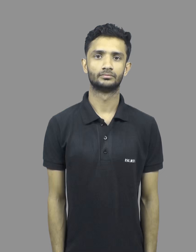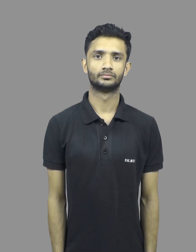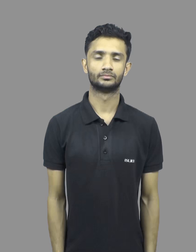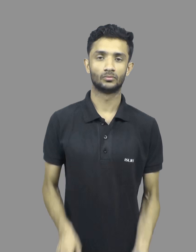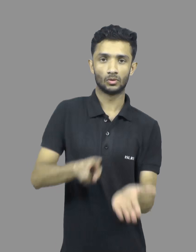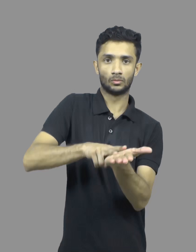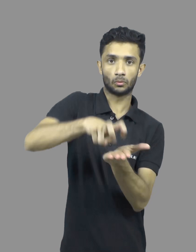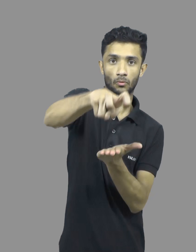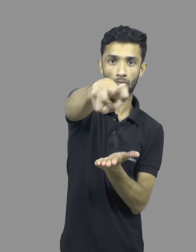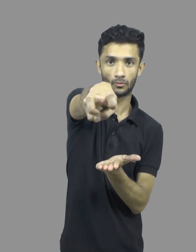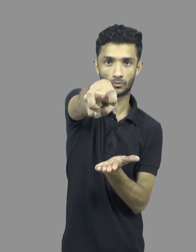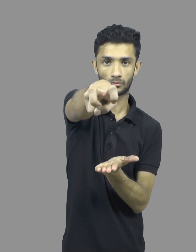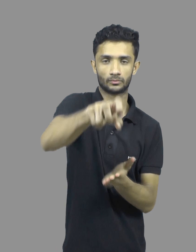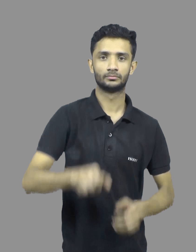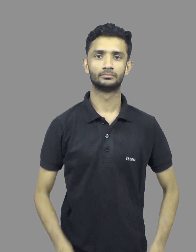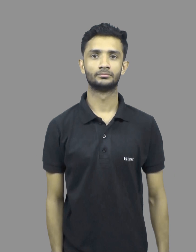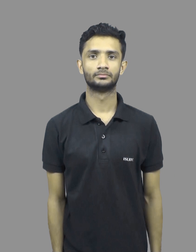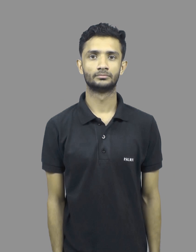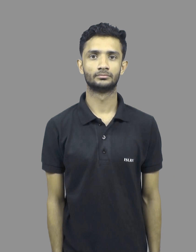Long Jump